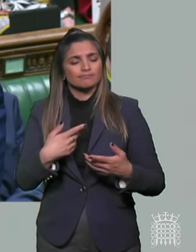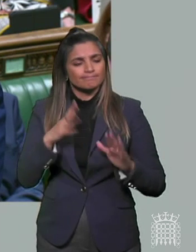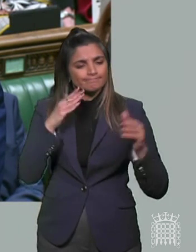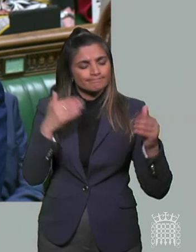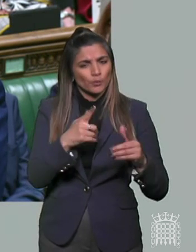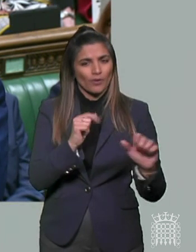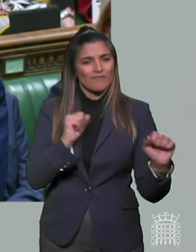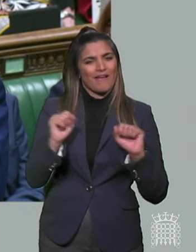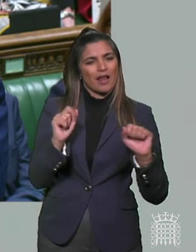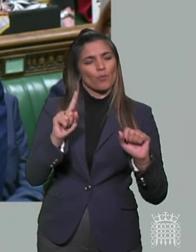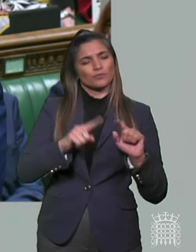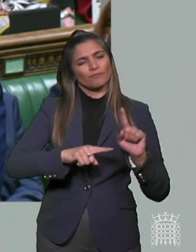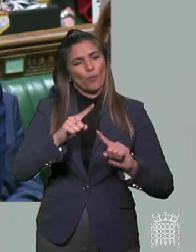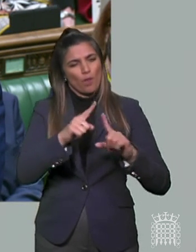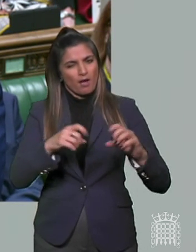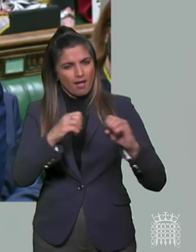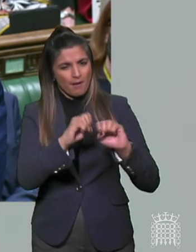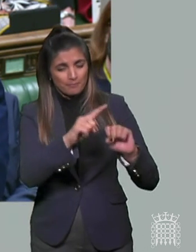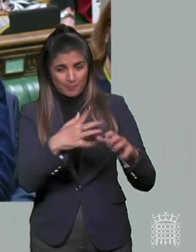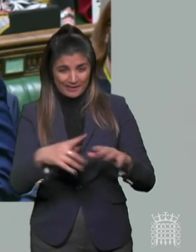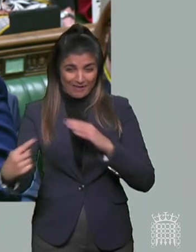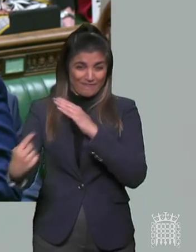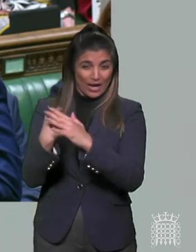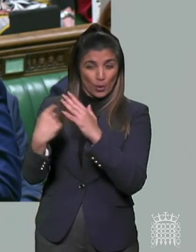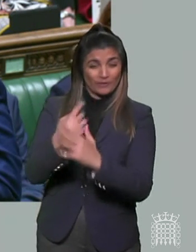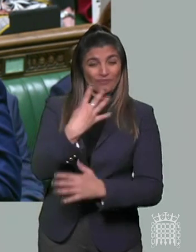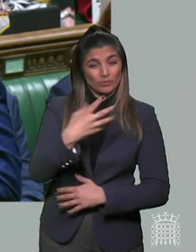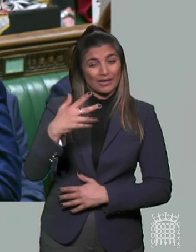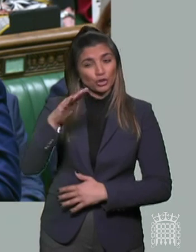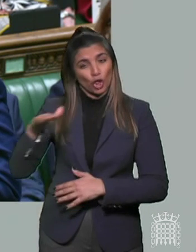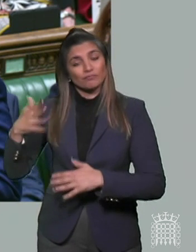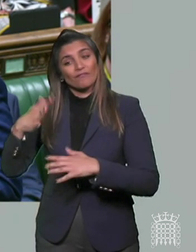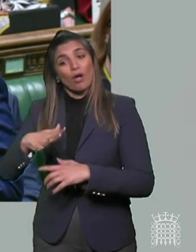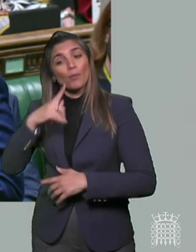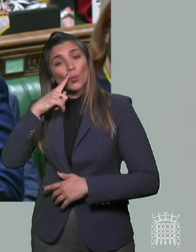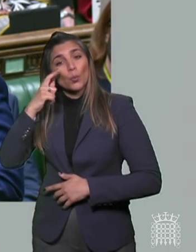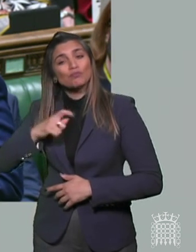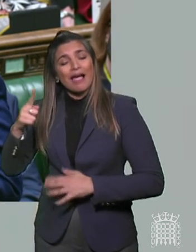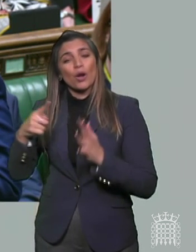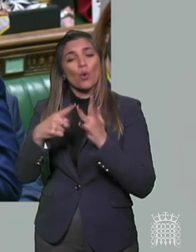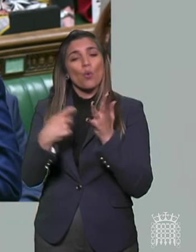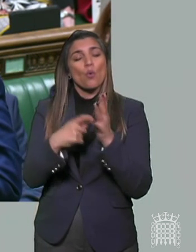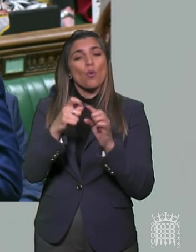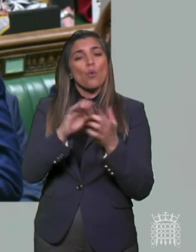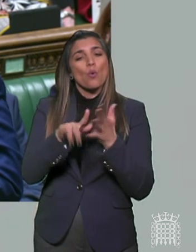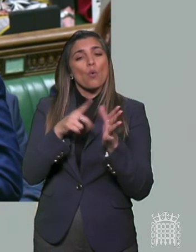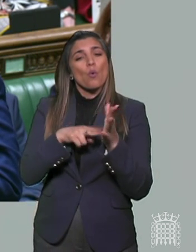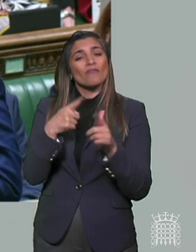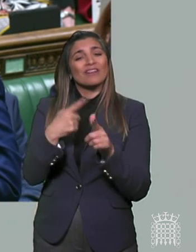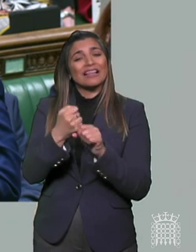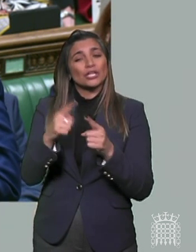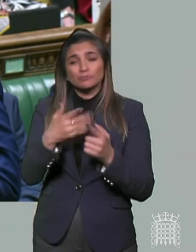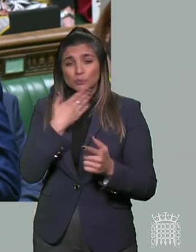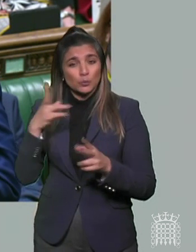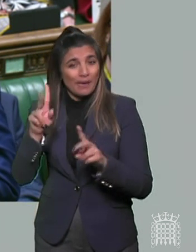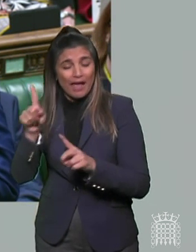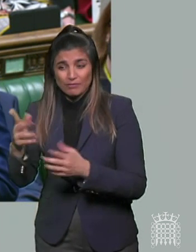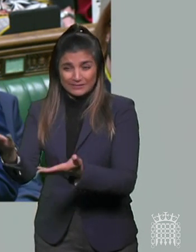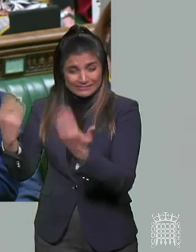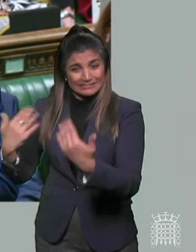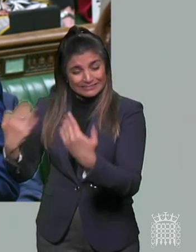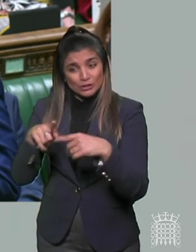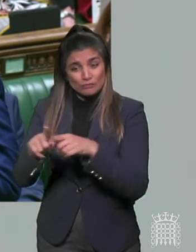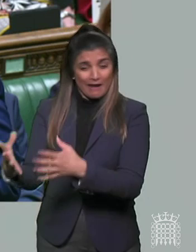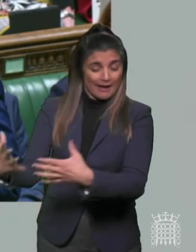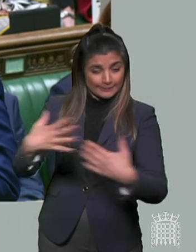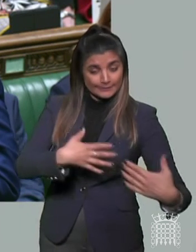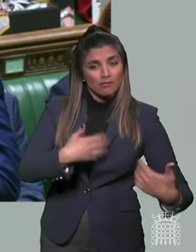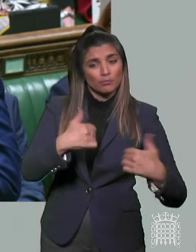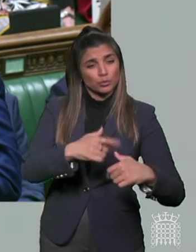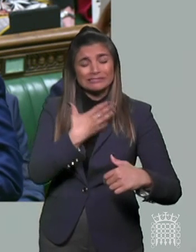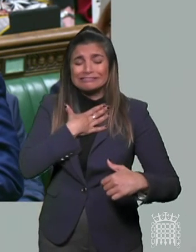It has evacuated 48 children from orphanages in Ukraine and is desperately attempting to provide them with temporary sanctuary in Scotland.